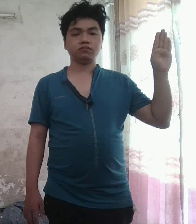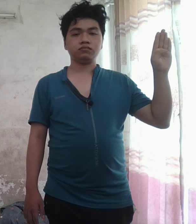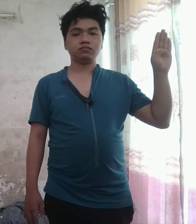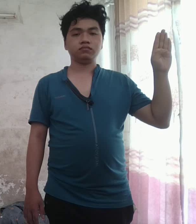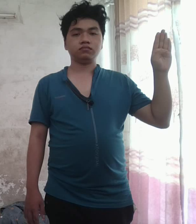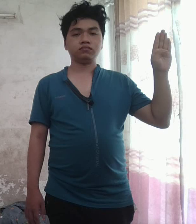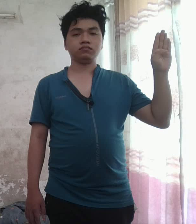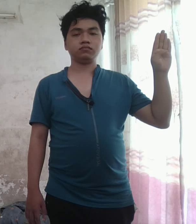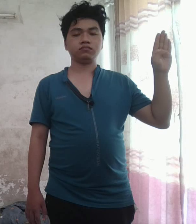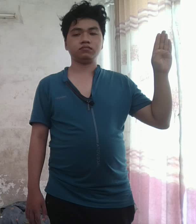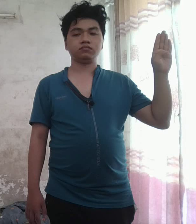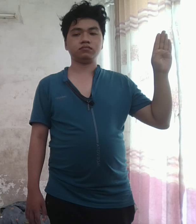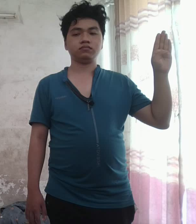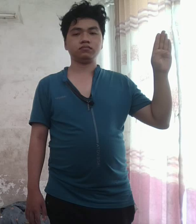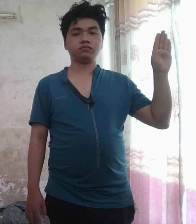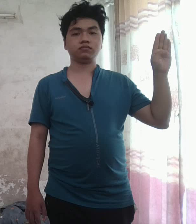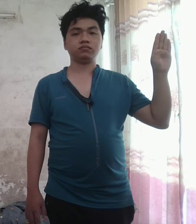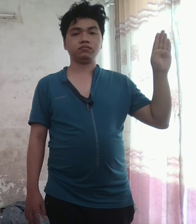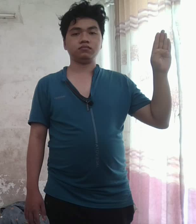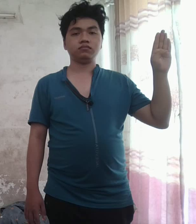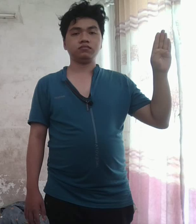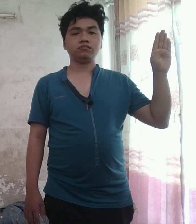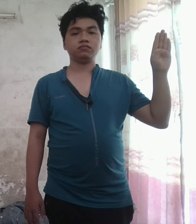b